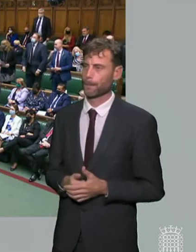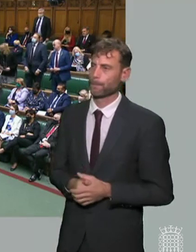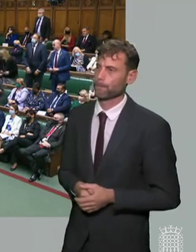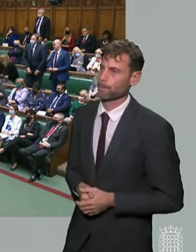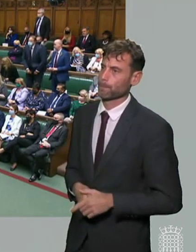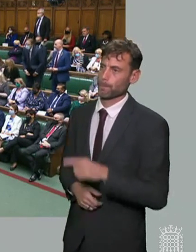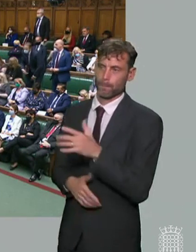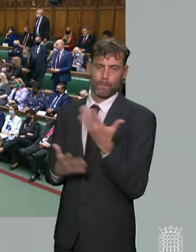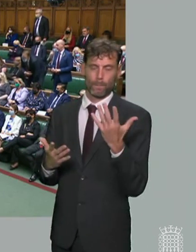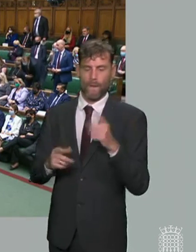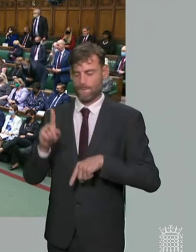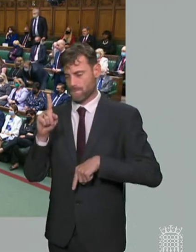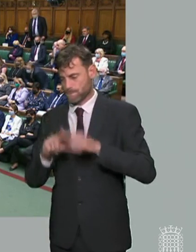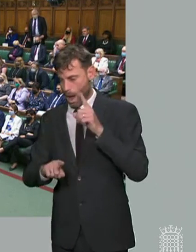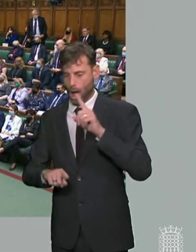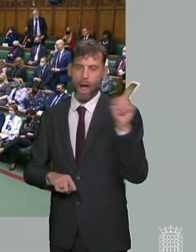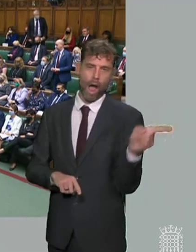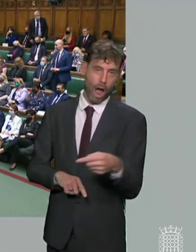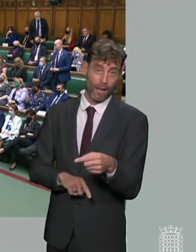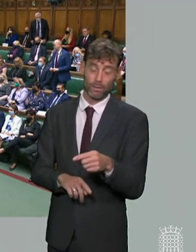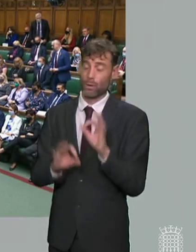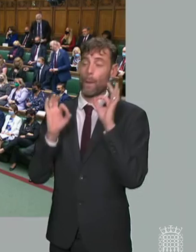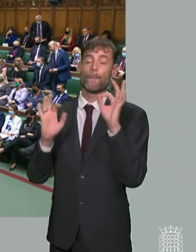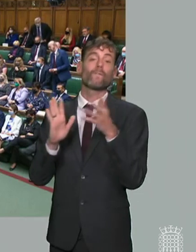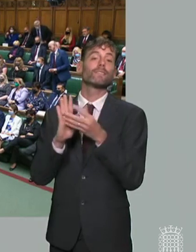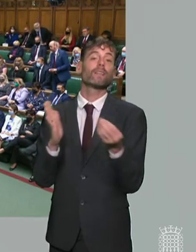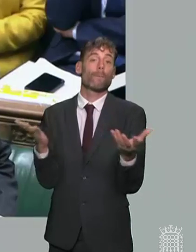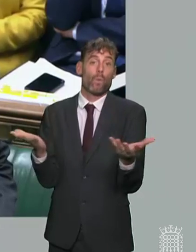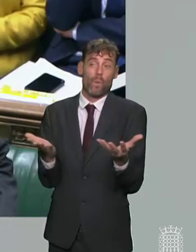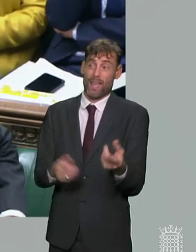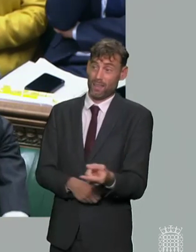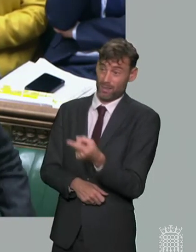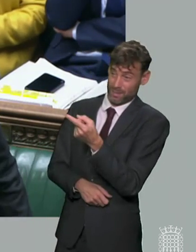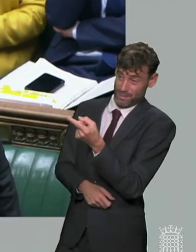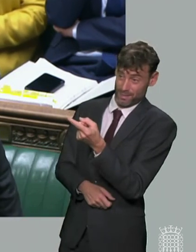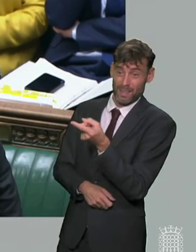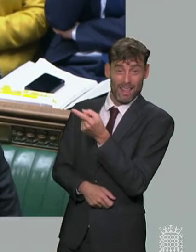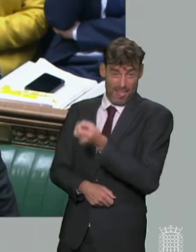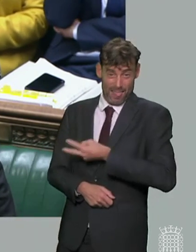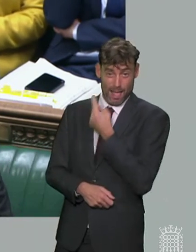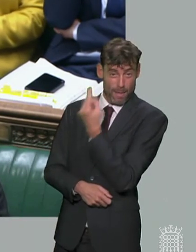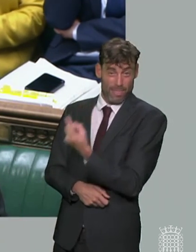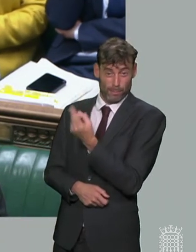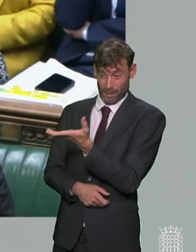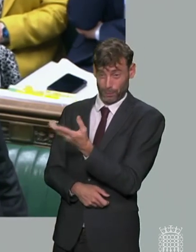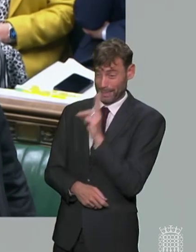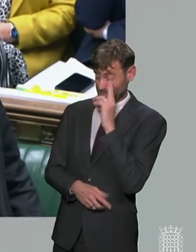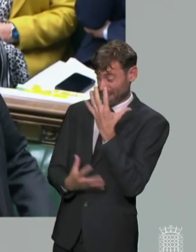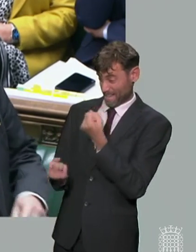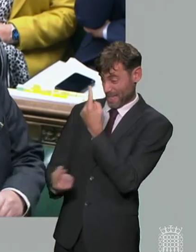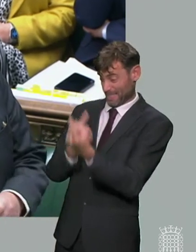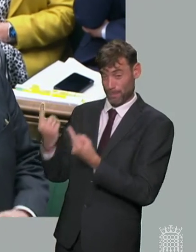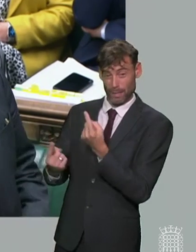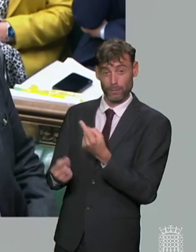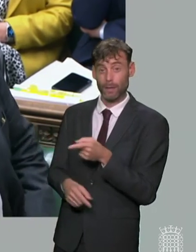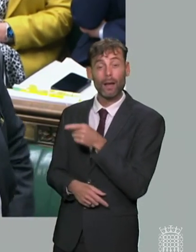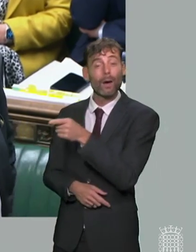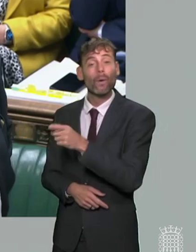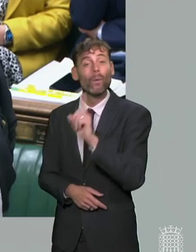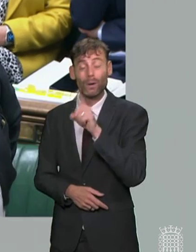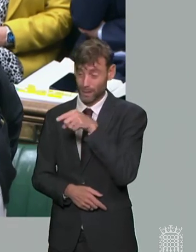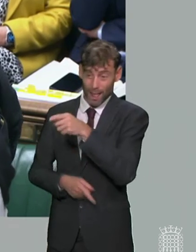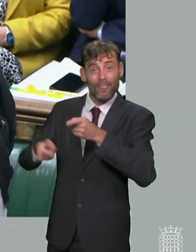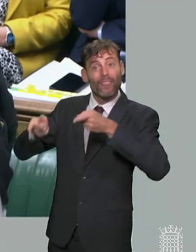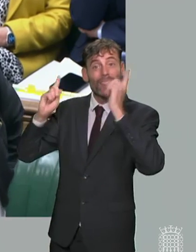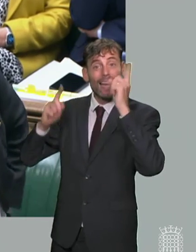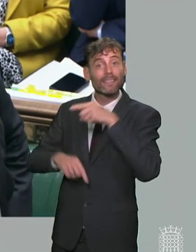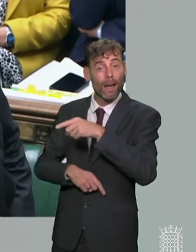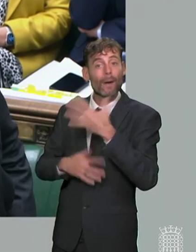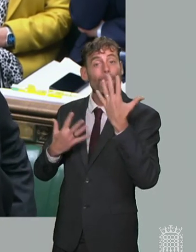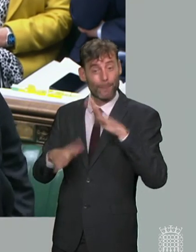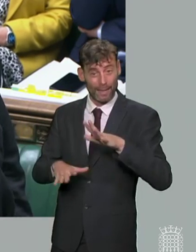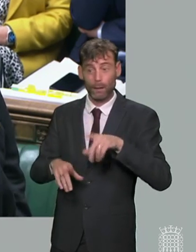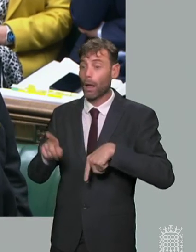The most vivid example of fire and rehire is that conducted by the Labour party.